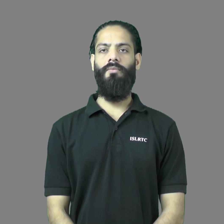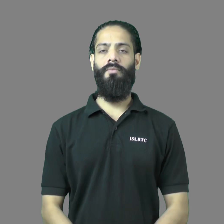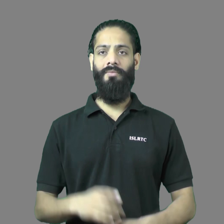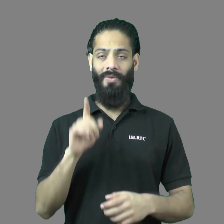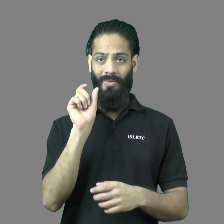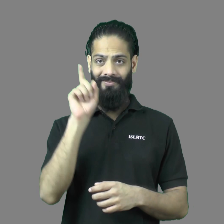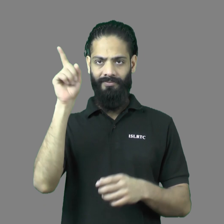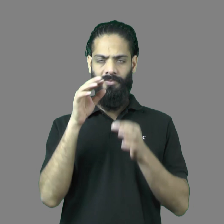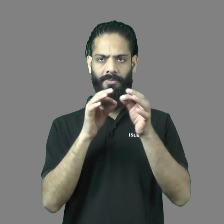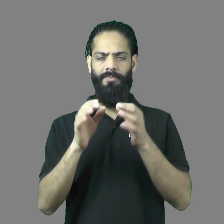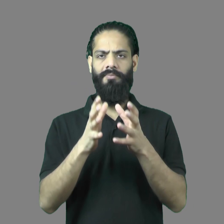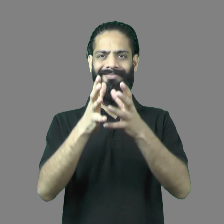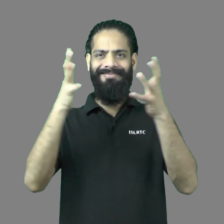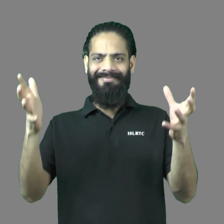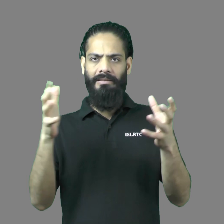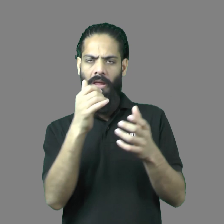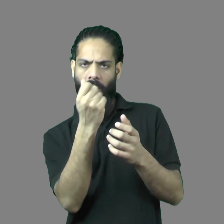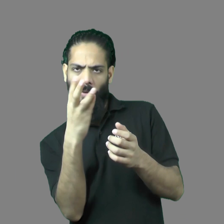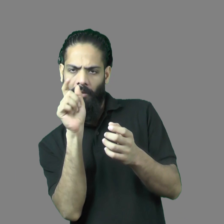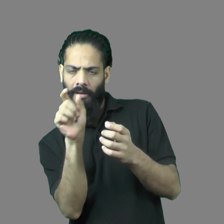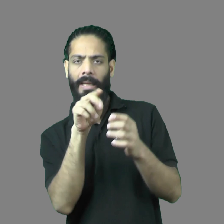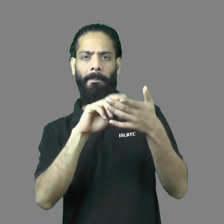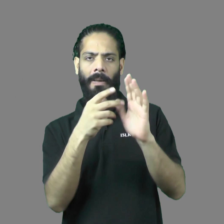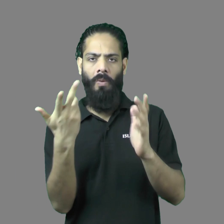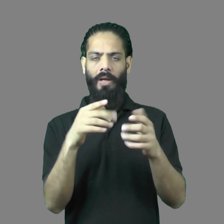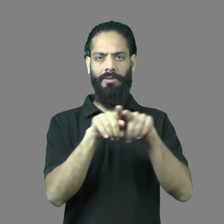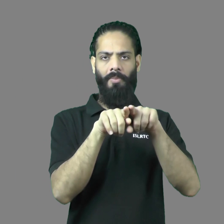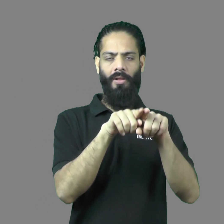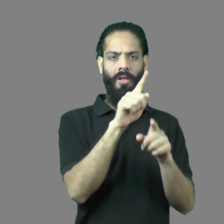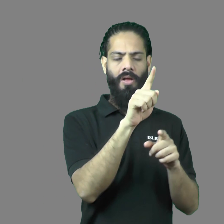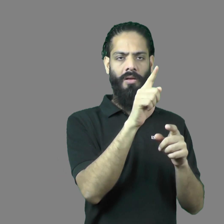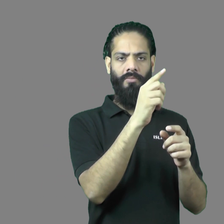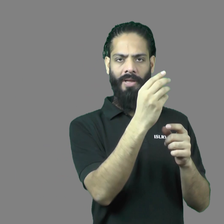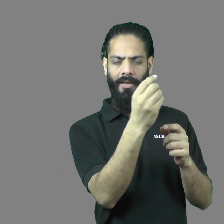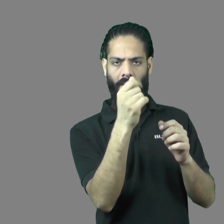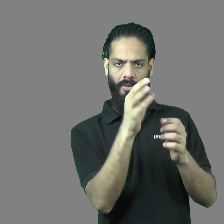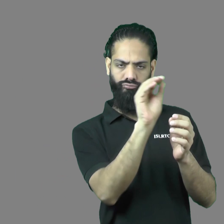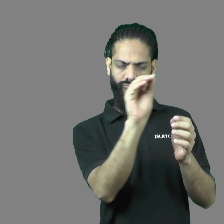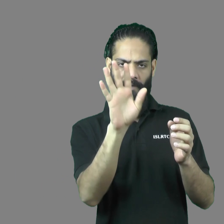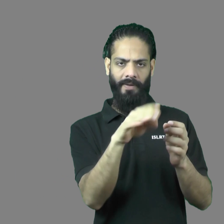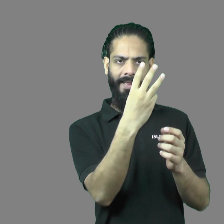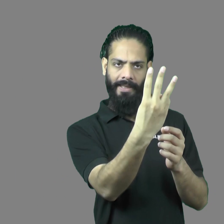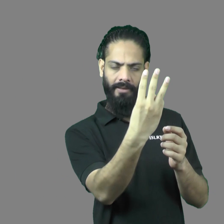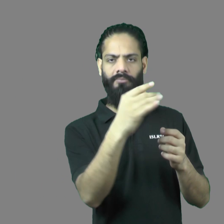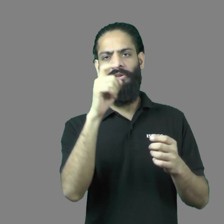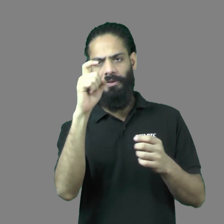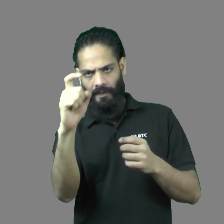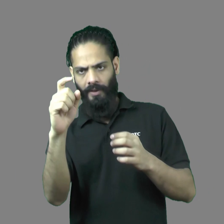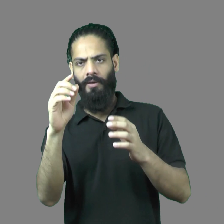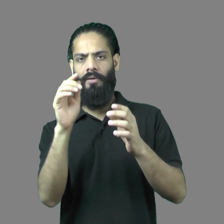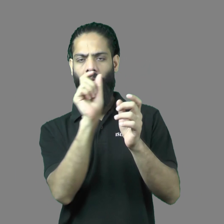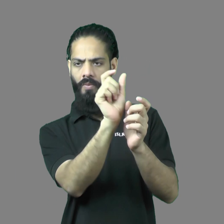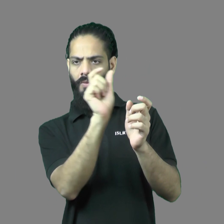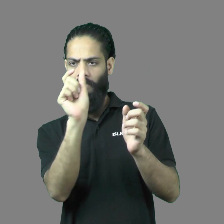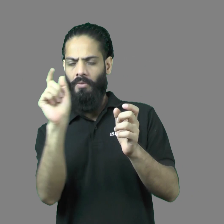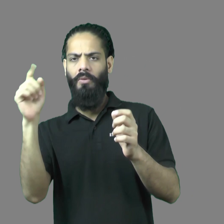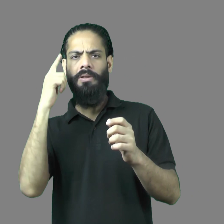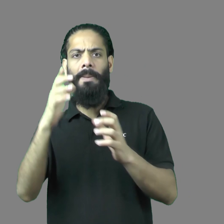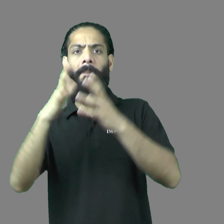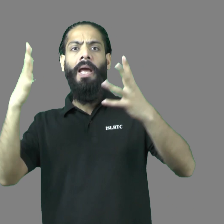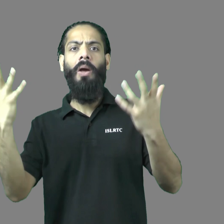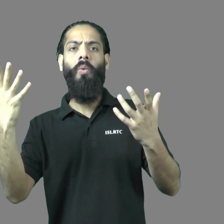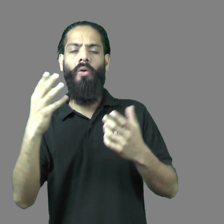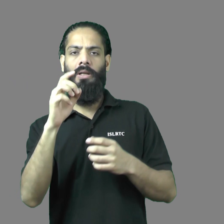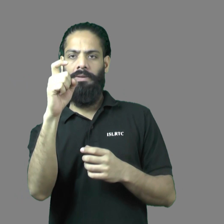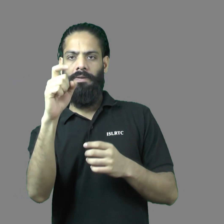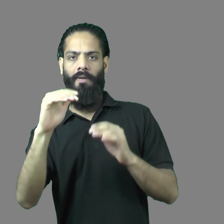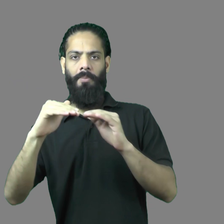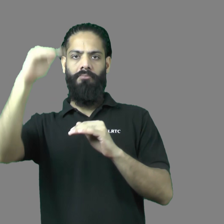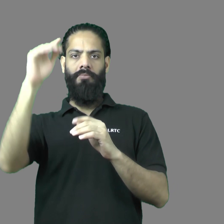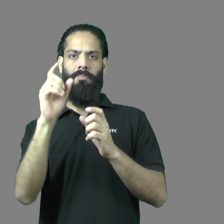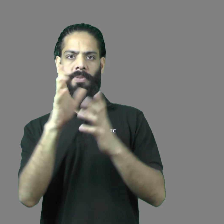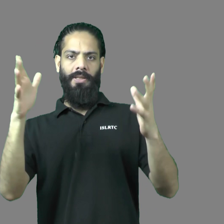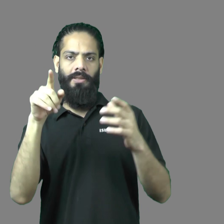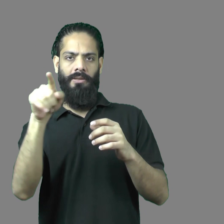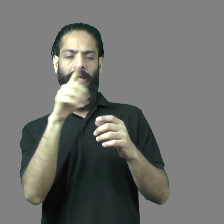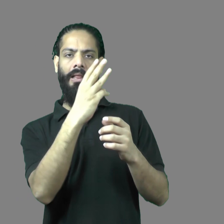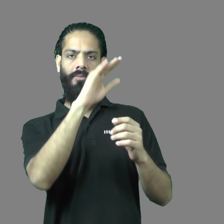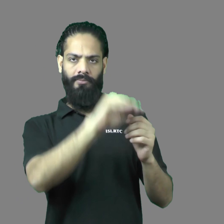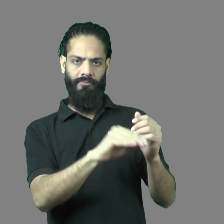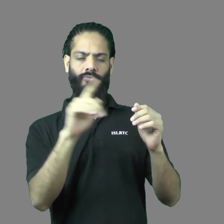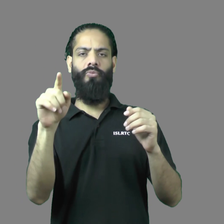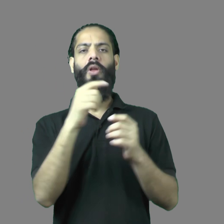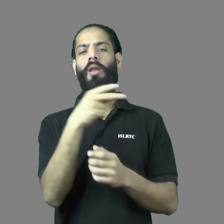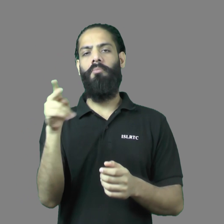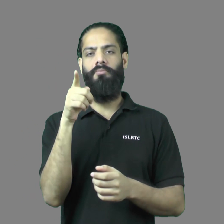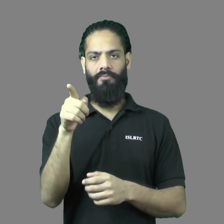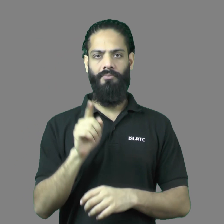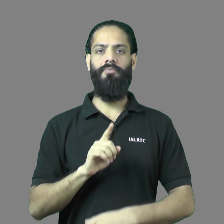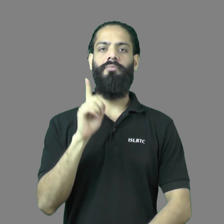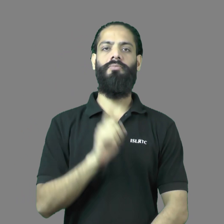Bigger Integer